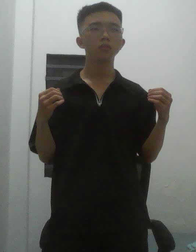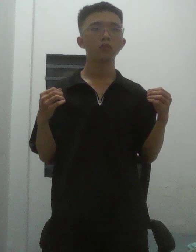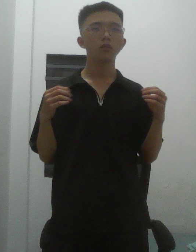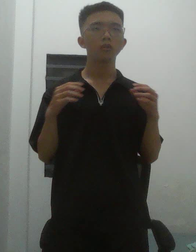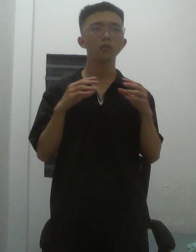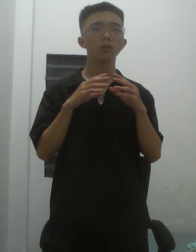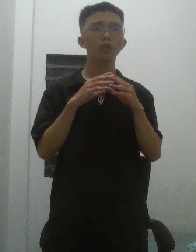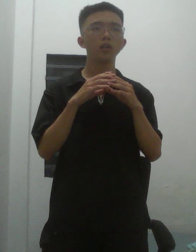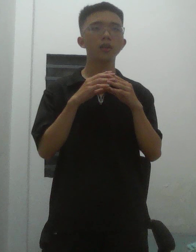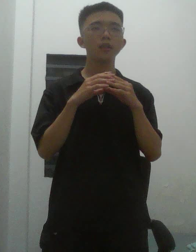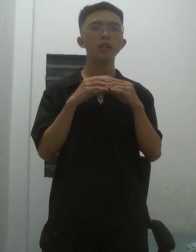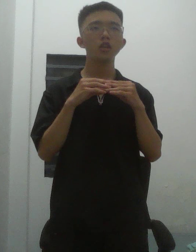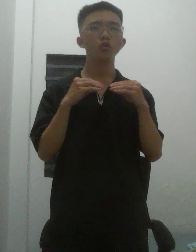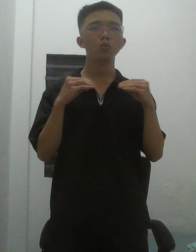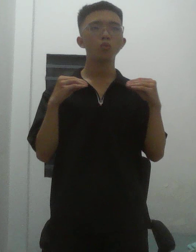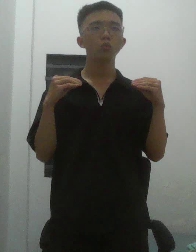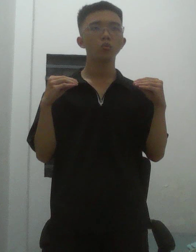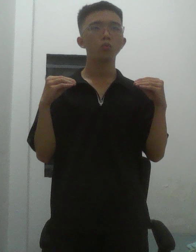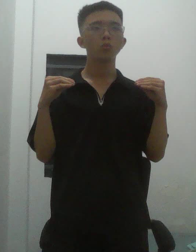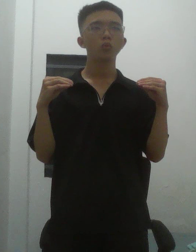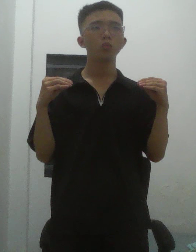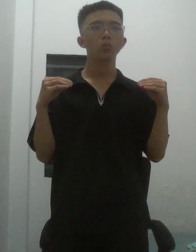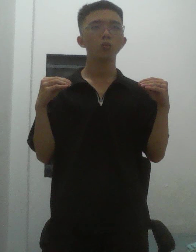nhieu